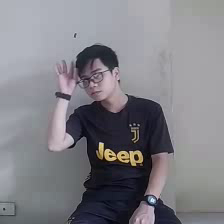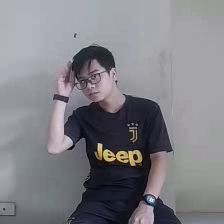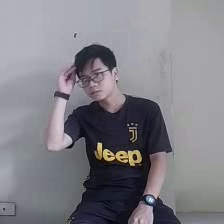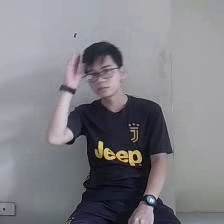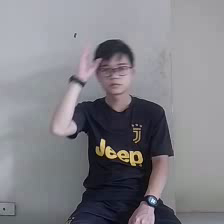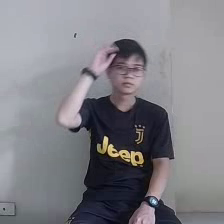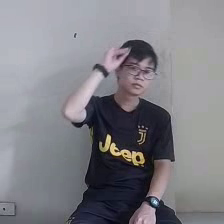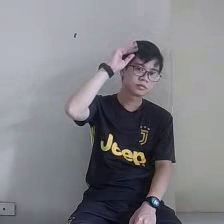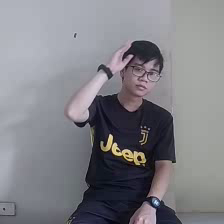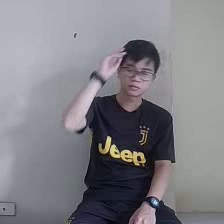Băn khoăn